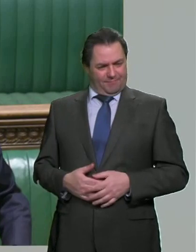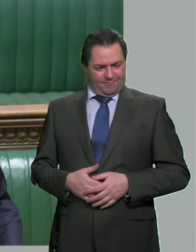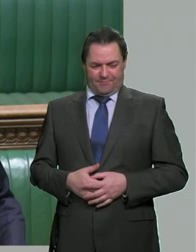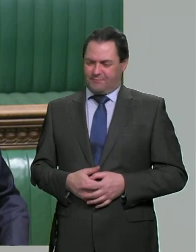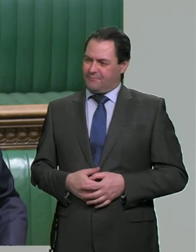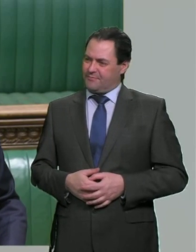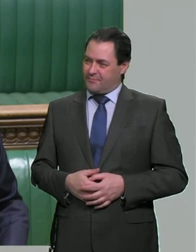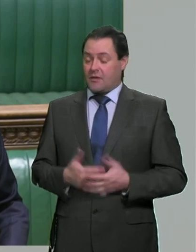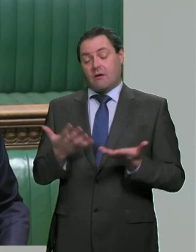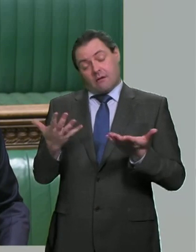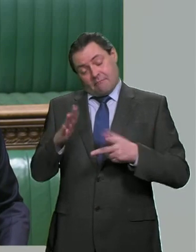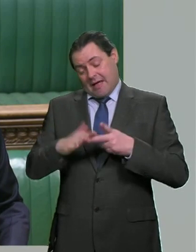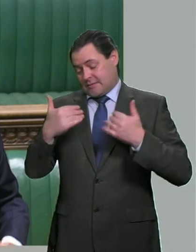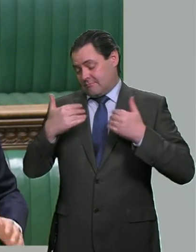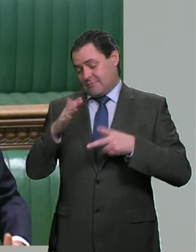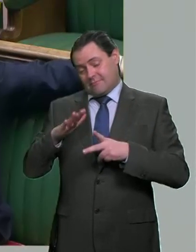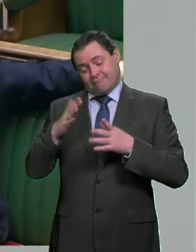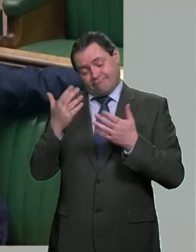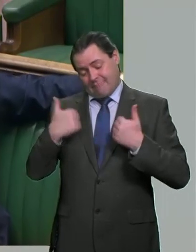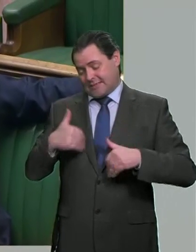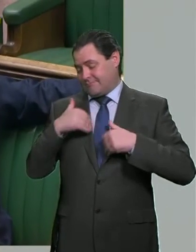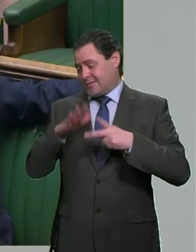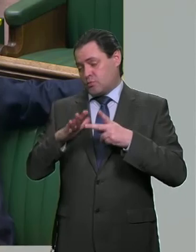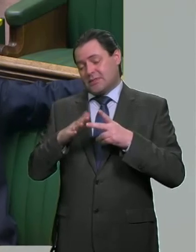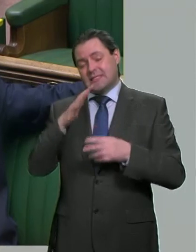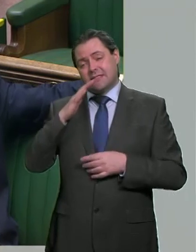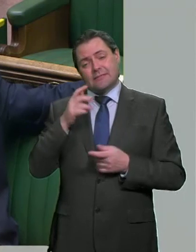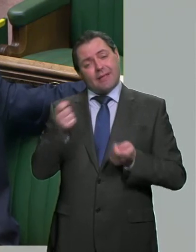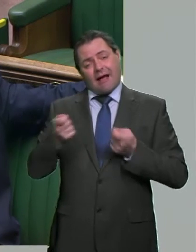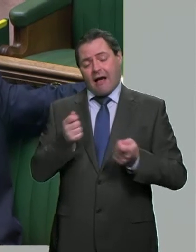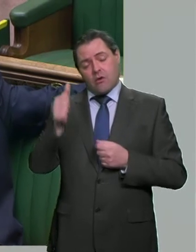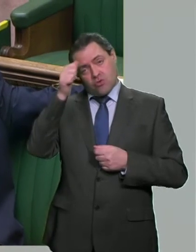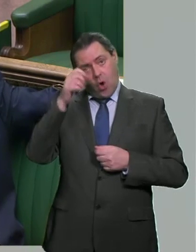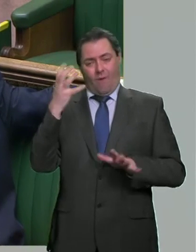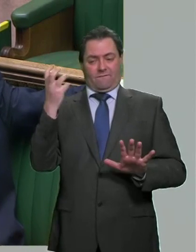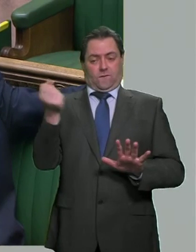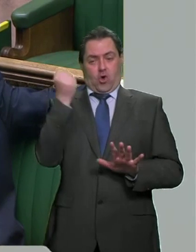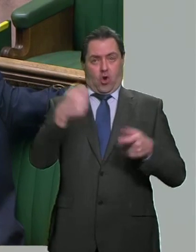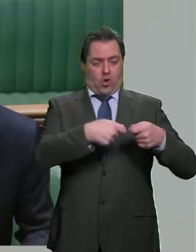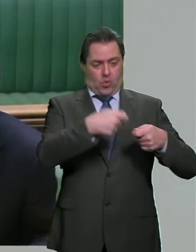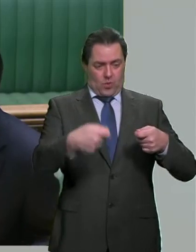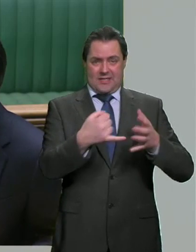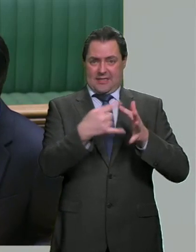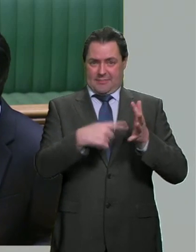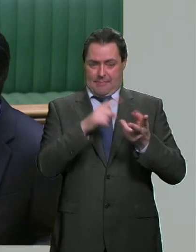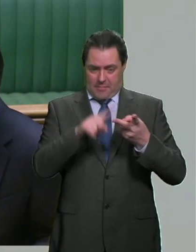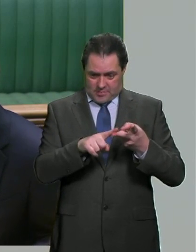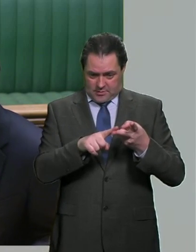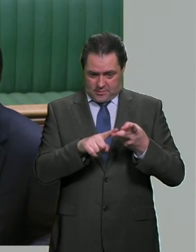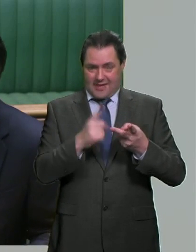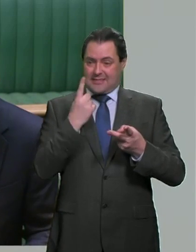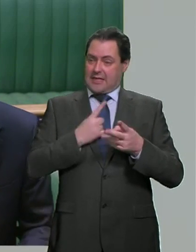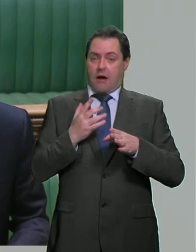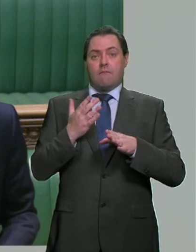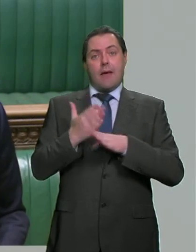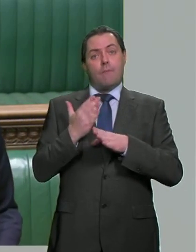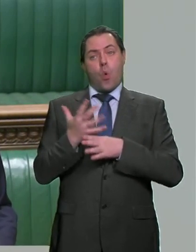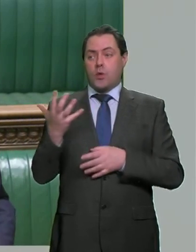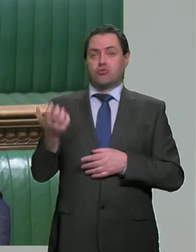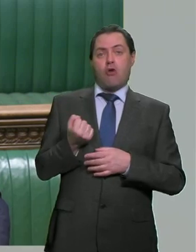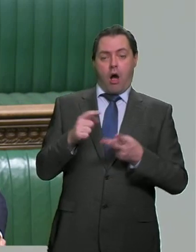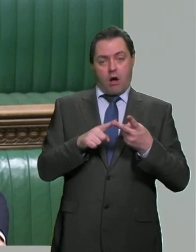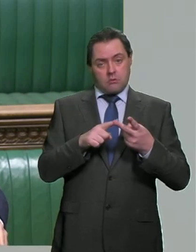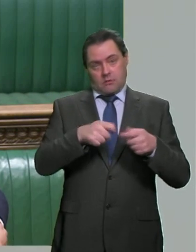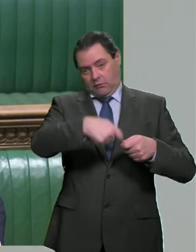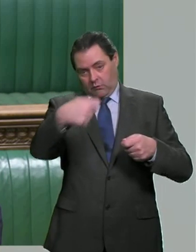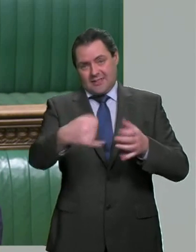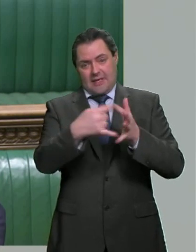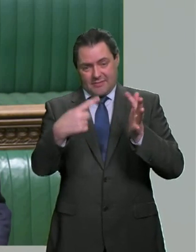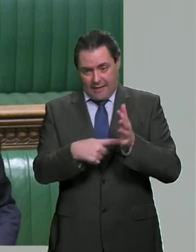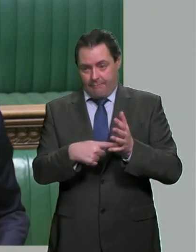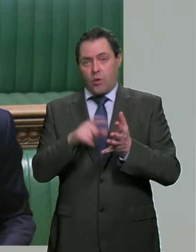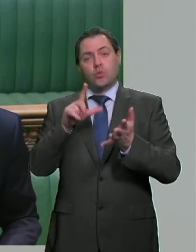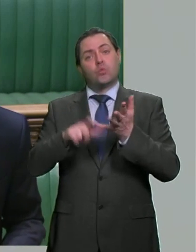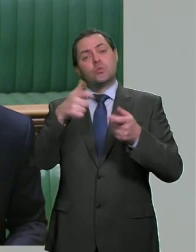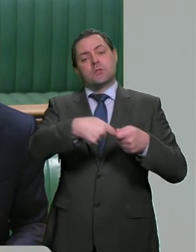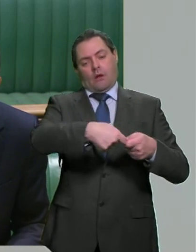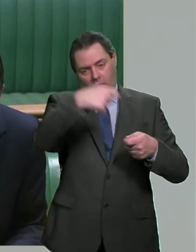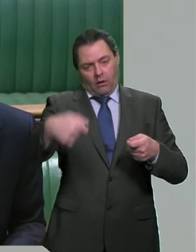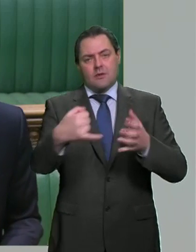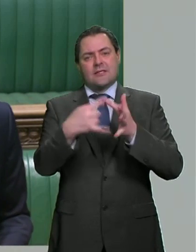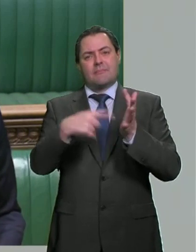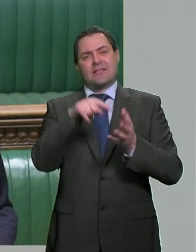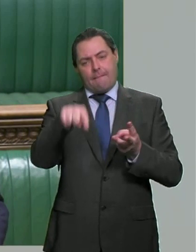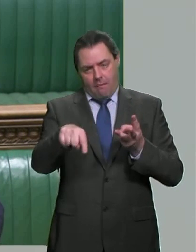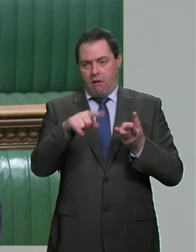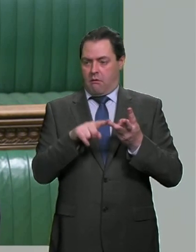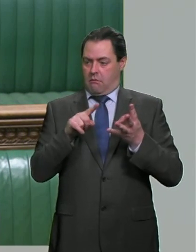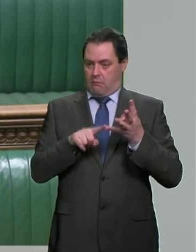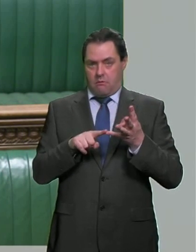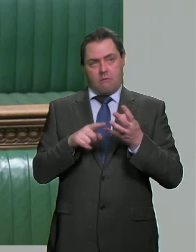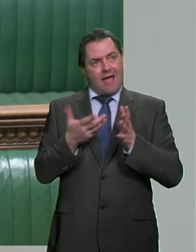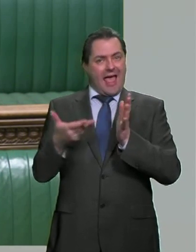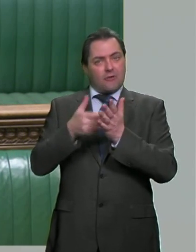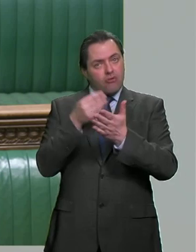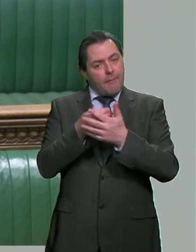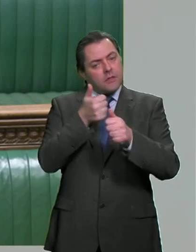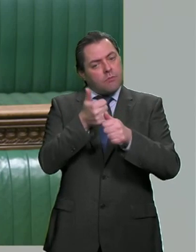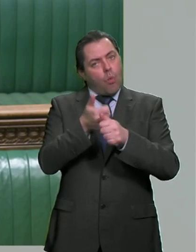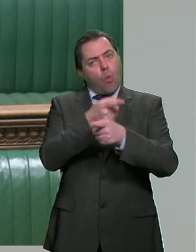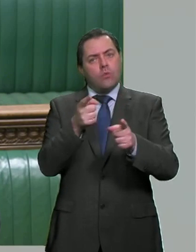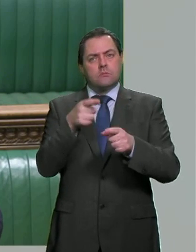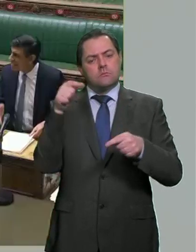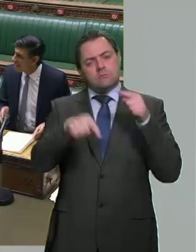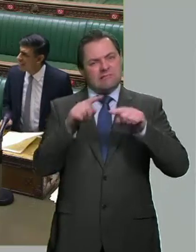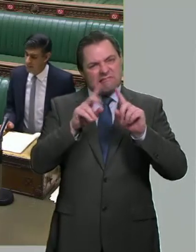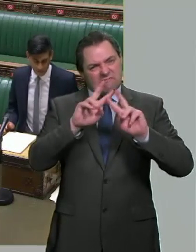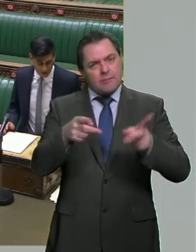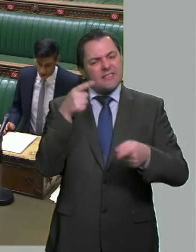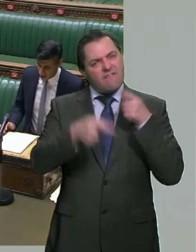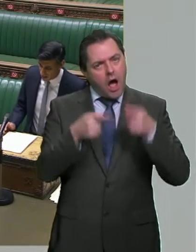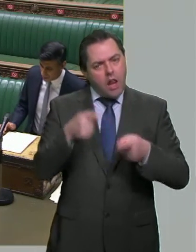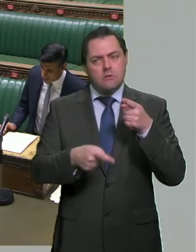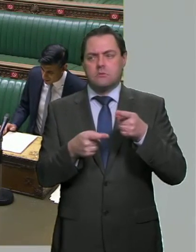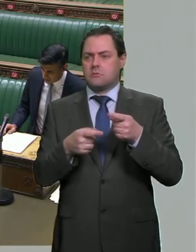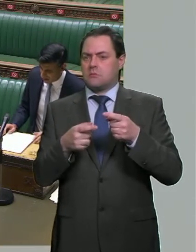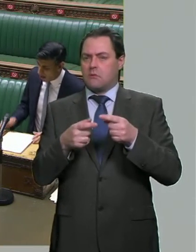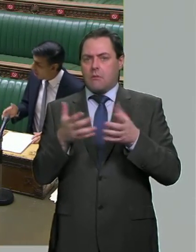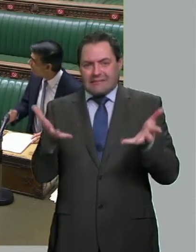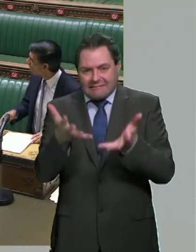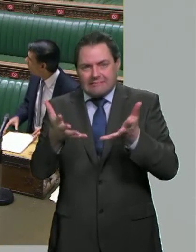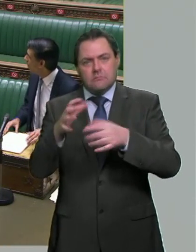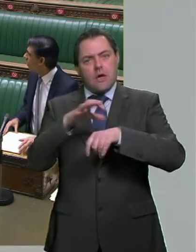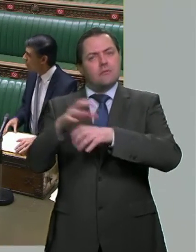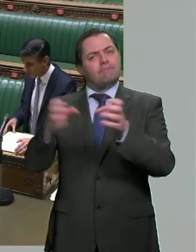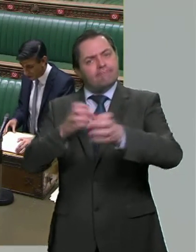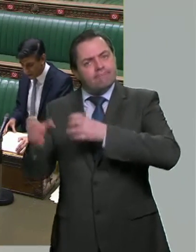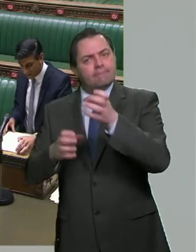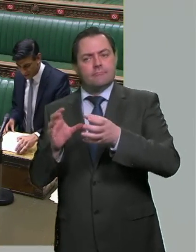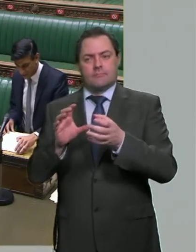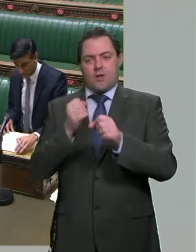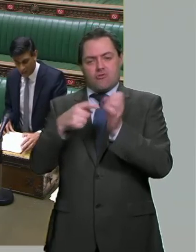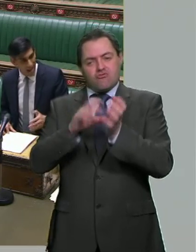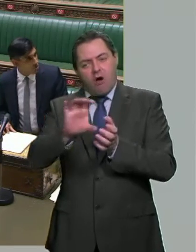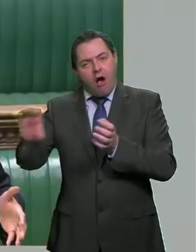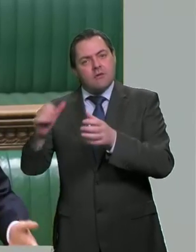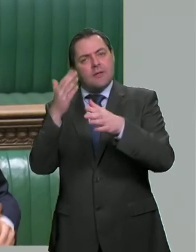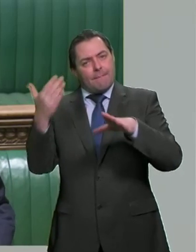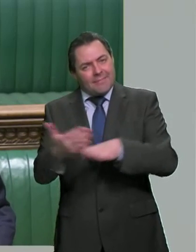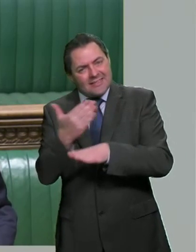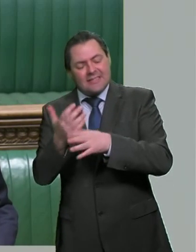So, the furlough—extended to September; self-employed grants—extended to September; universal credit uplift—extended to September; more money to tackle domestic violence; bigger incentives to hire apprentices; higher grants for struggling businesses;